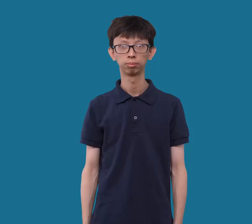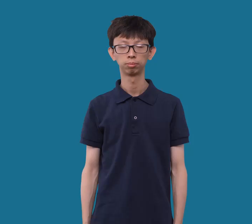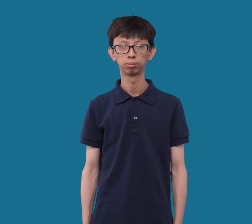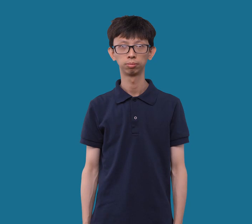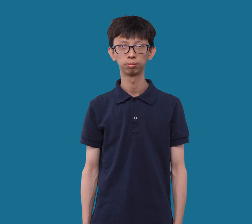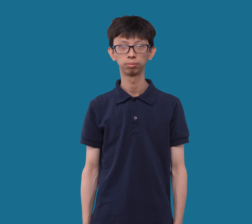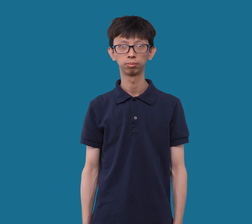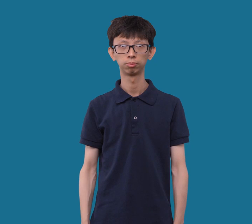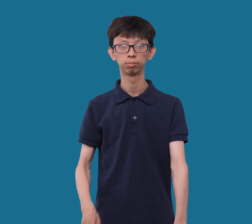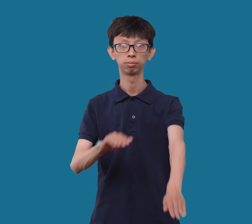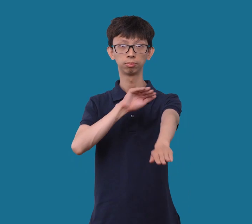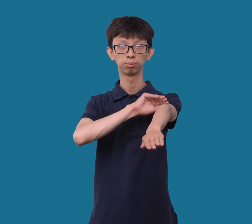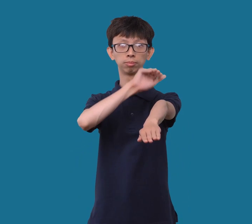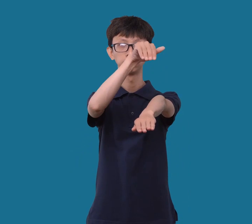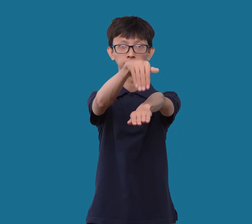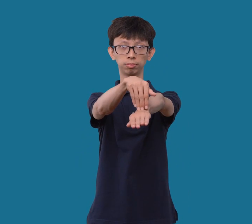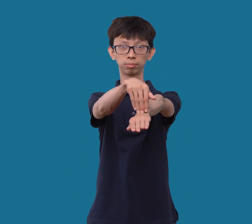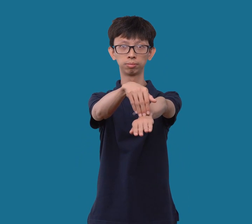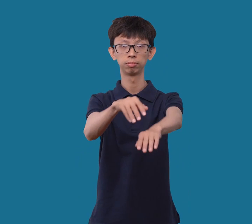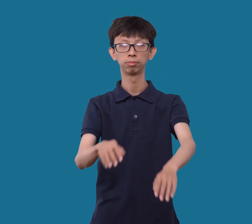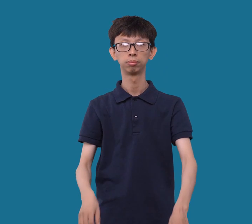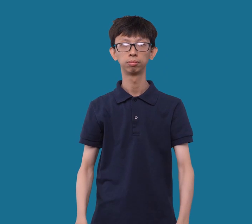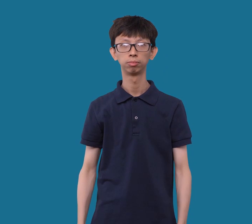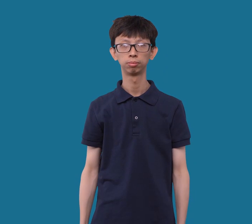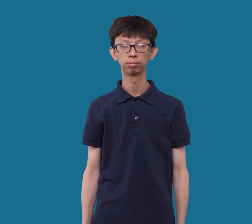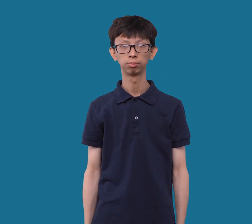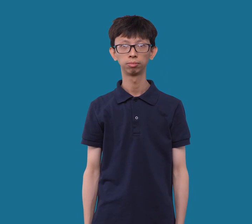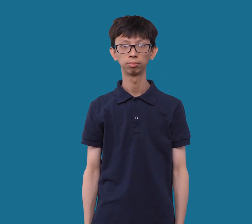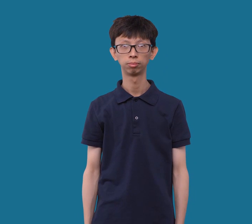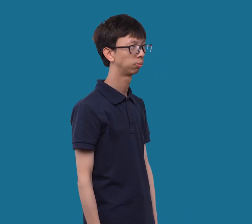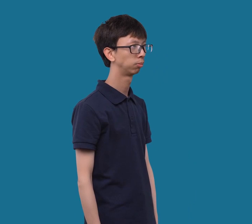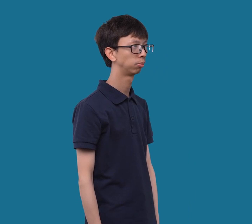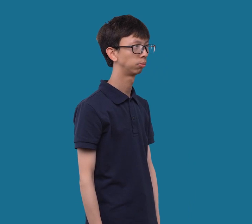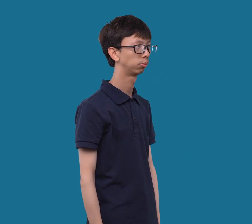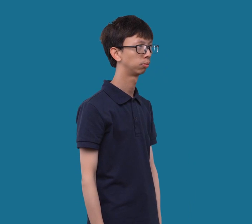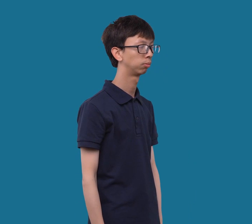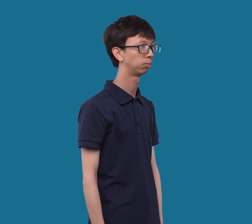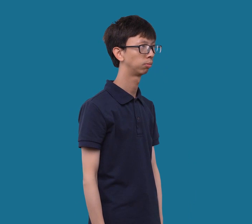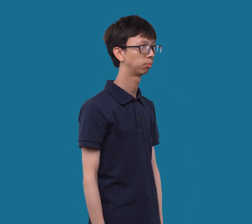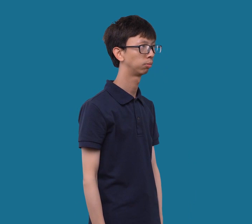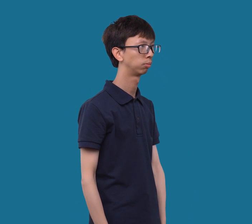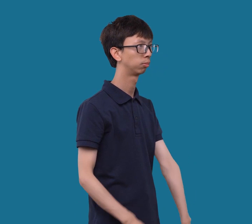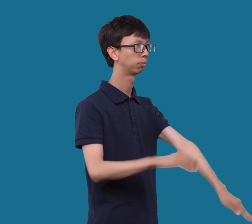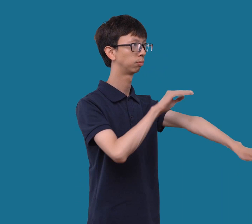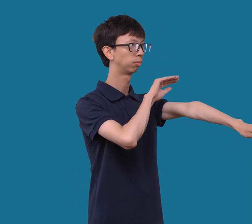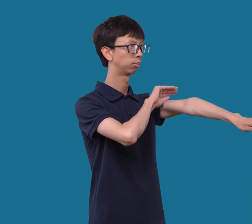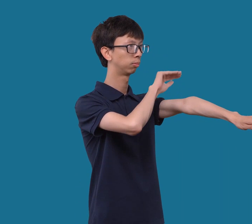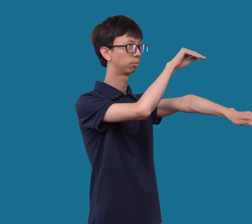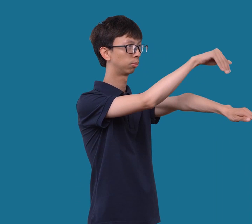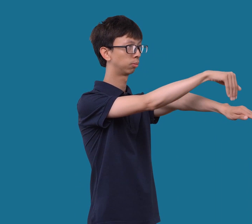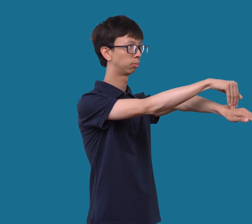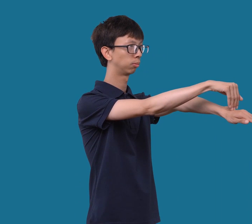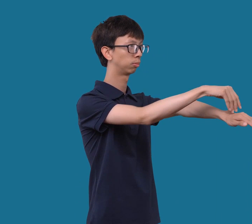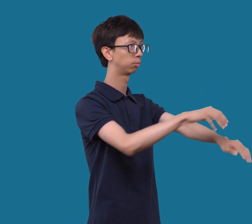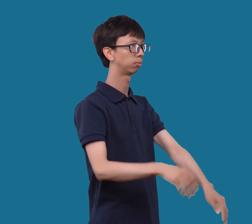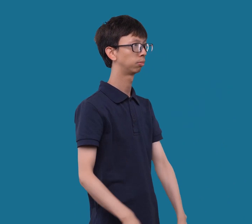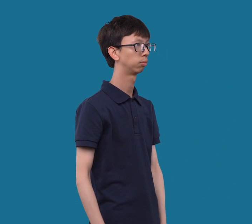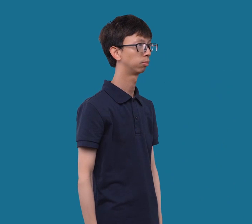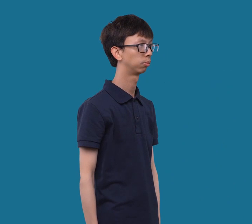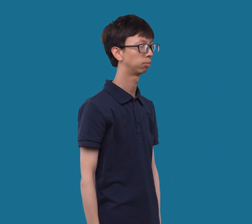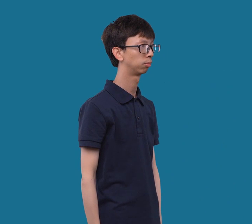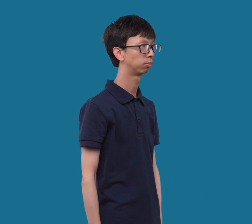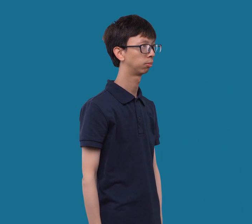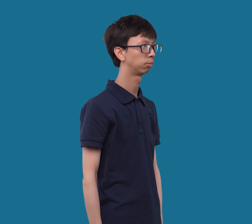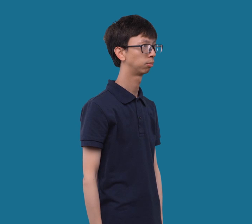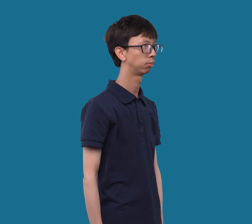cầu (cây cầu)